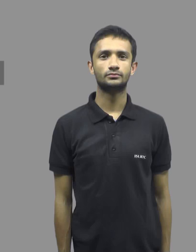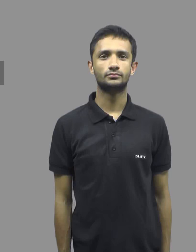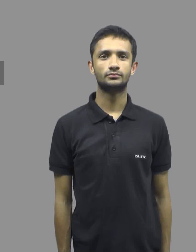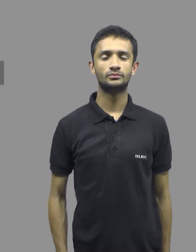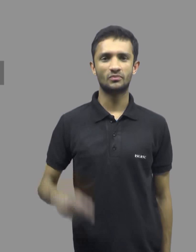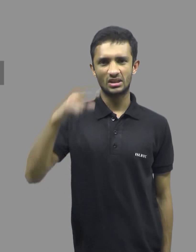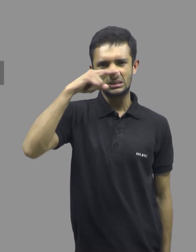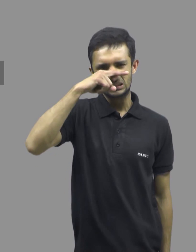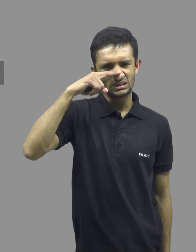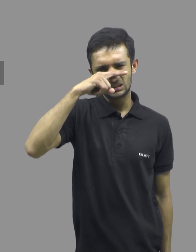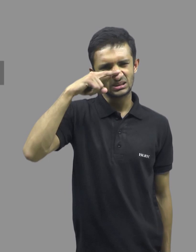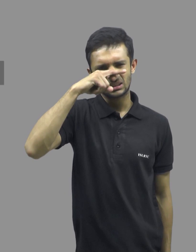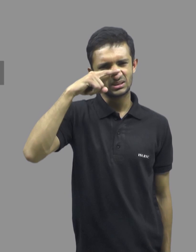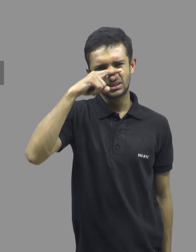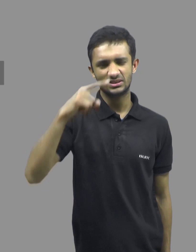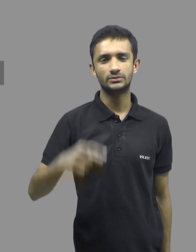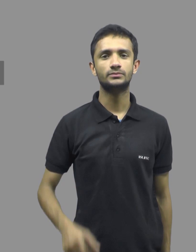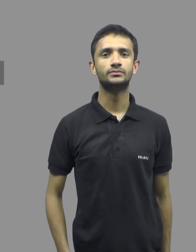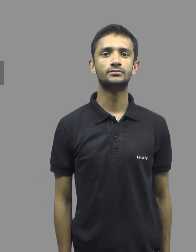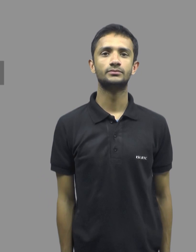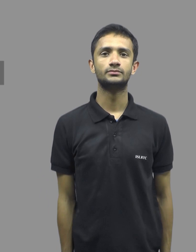Ashamed